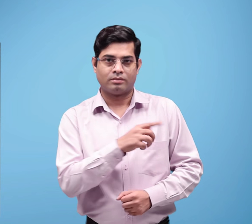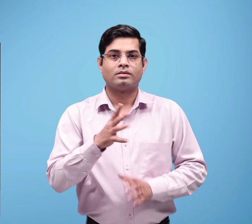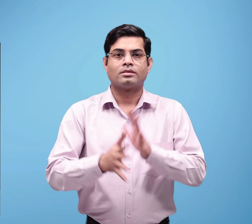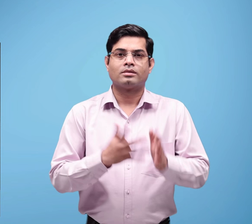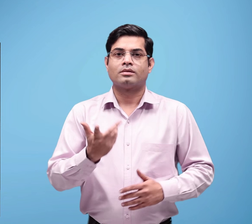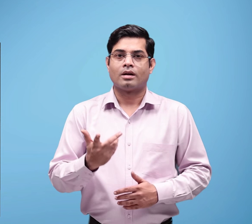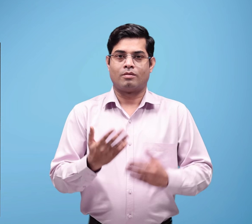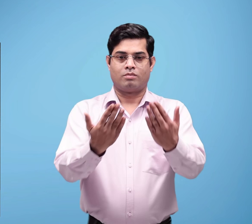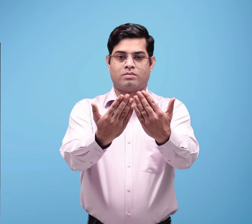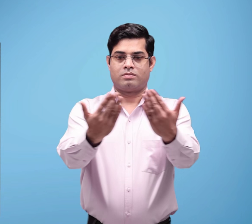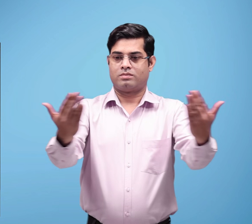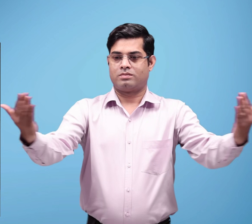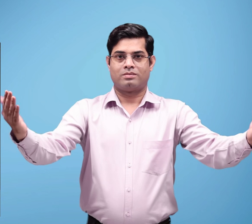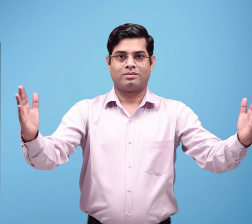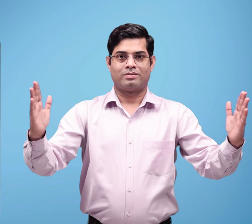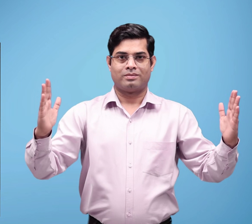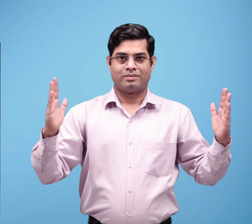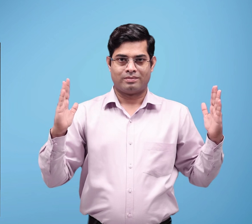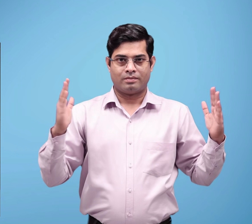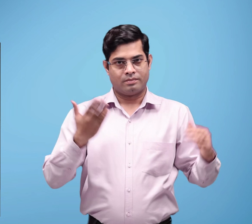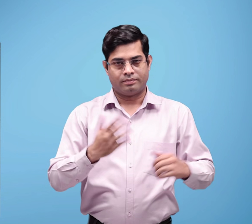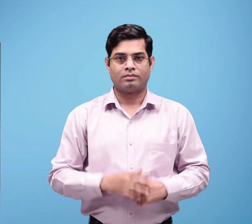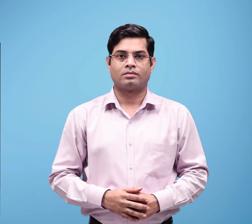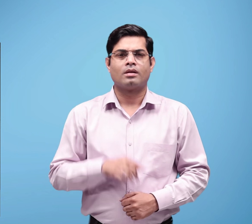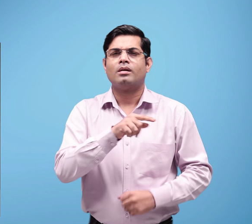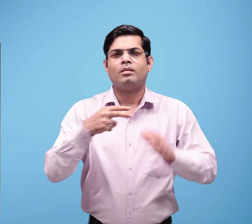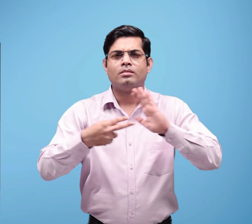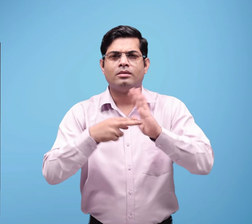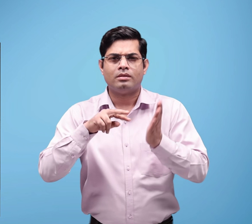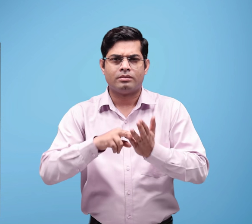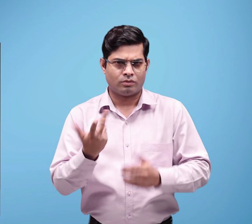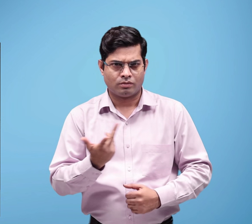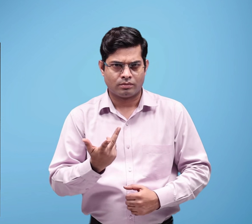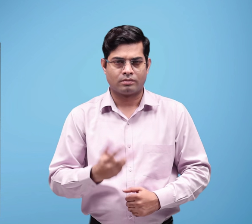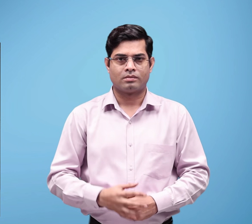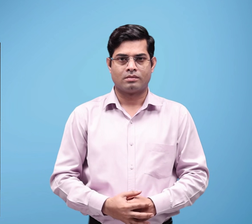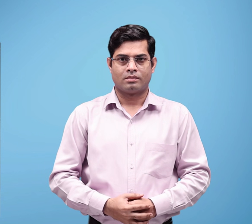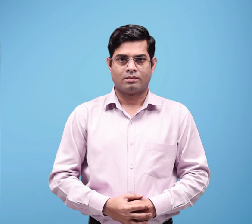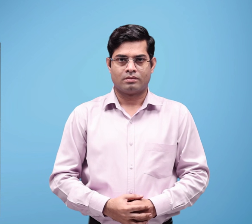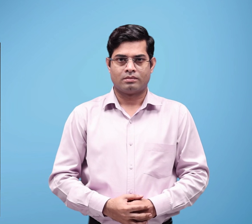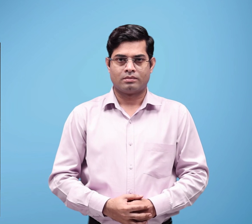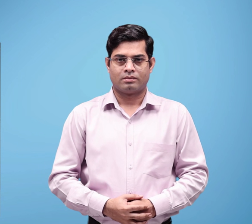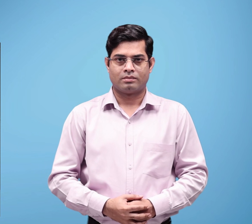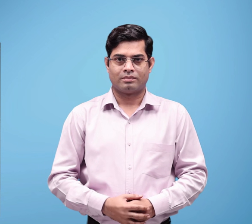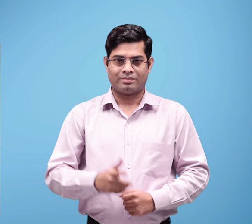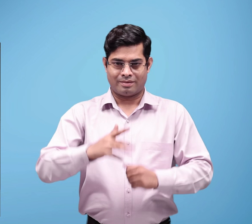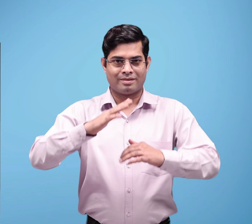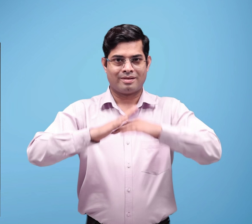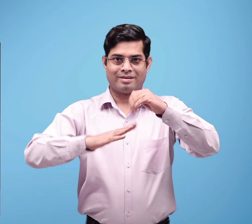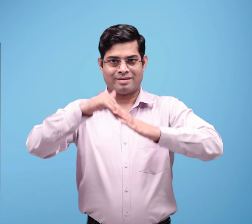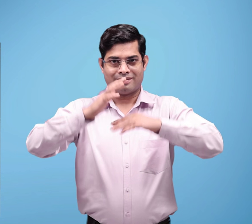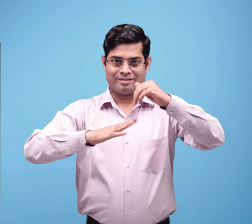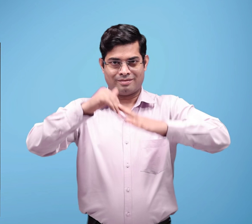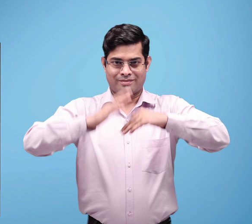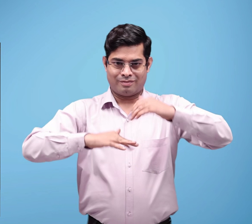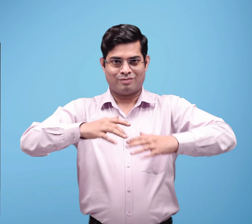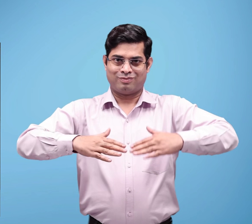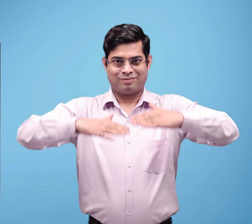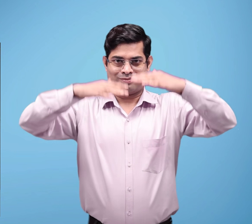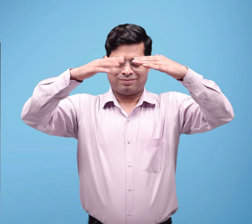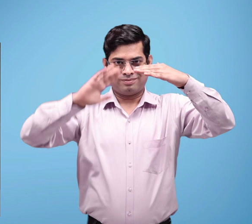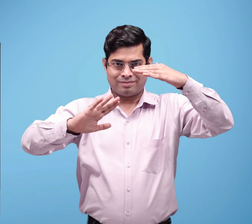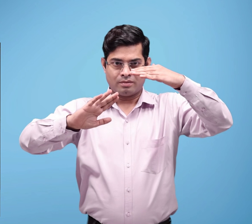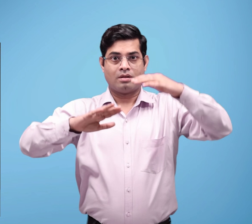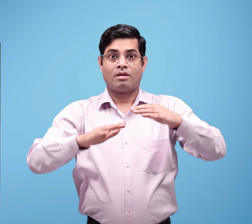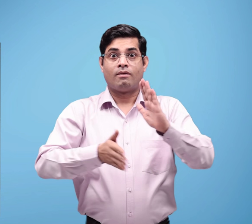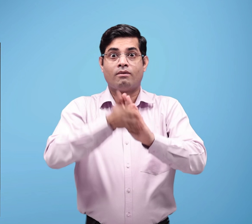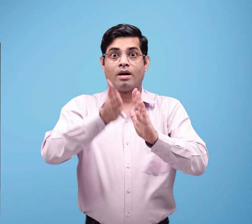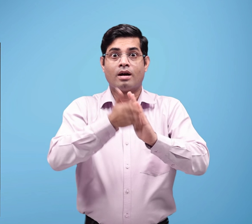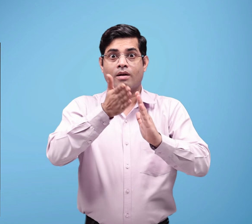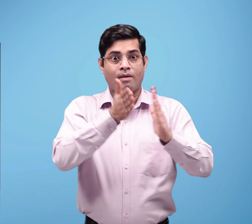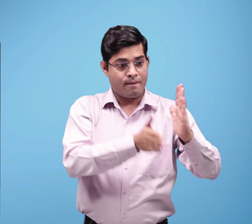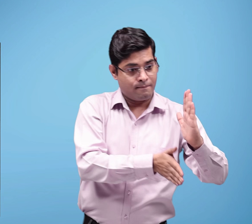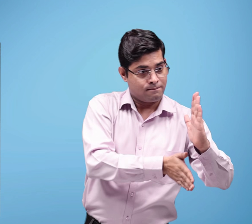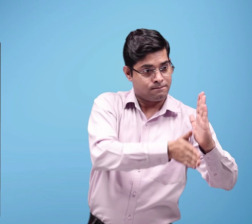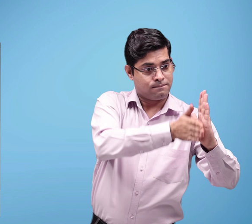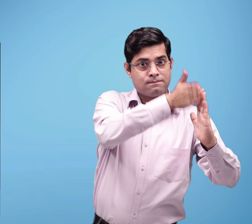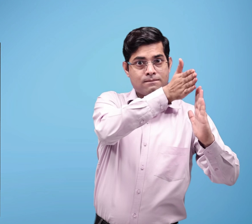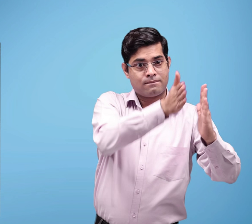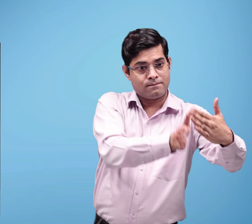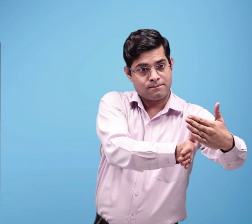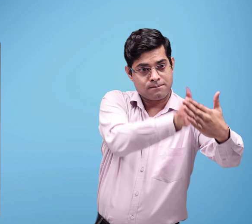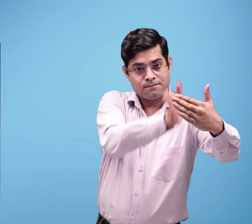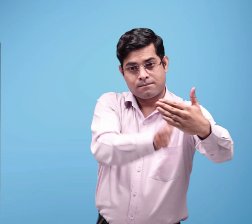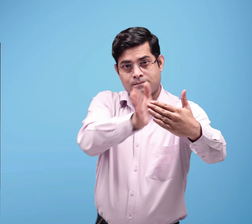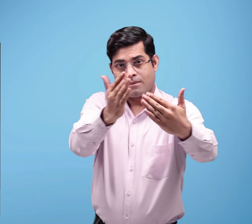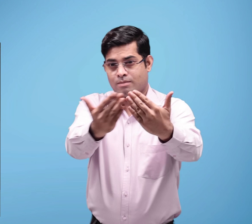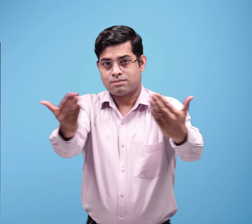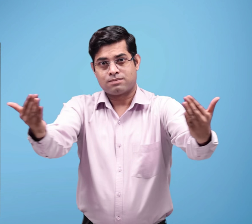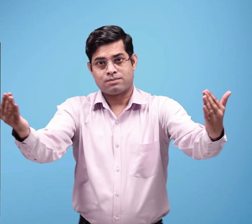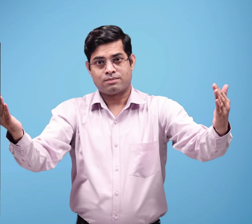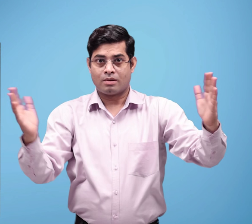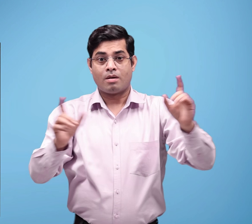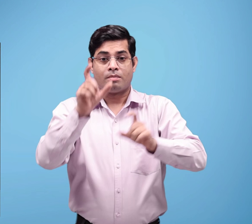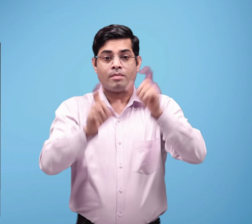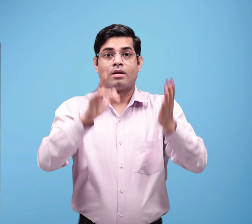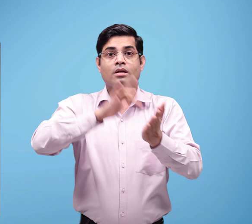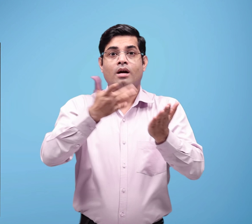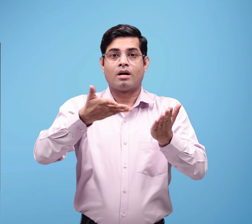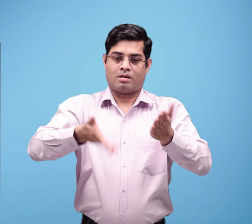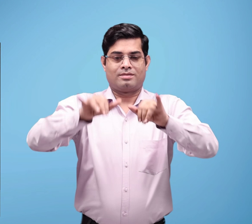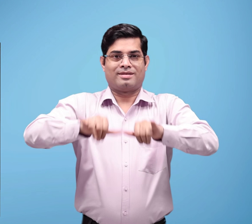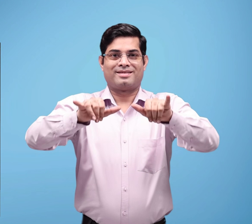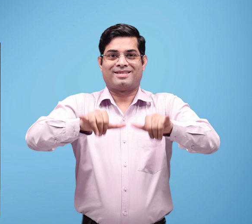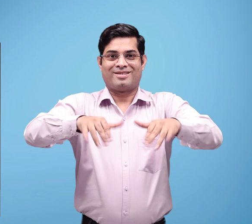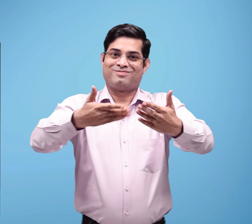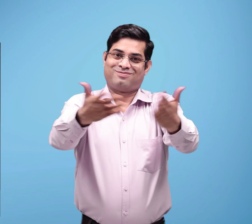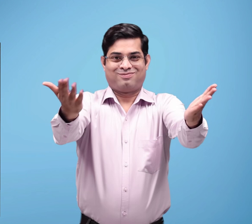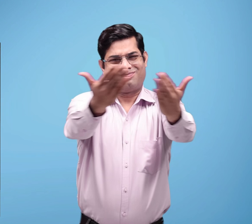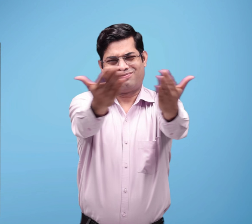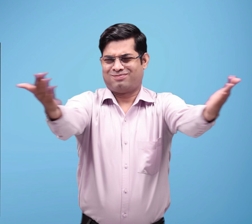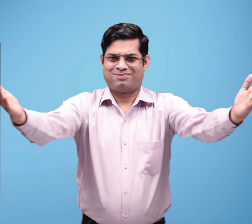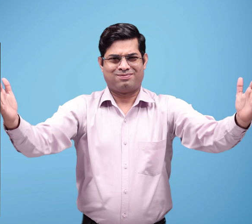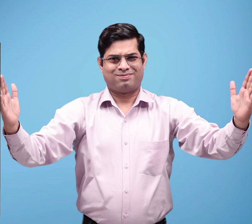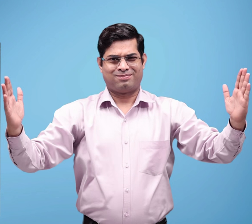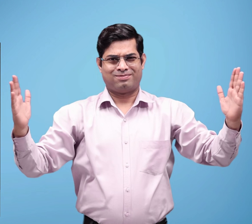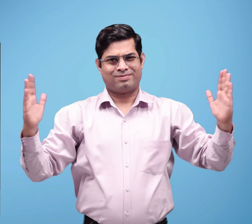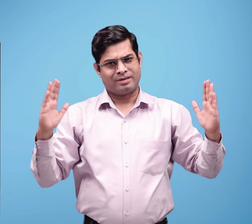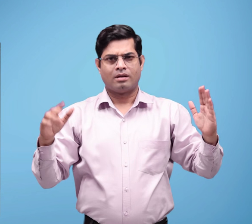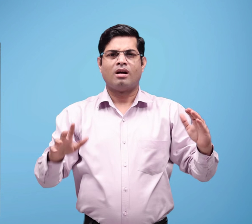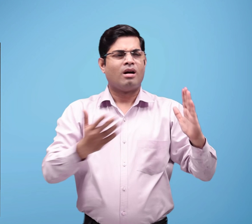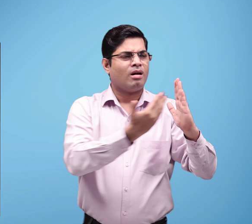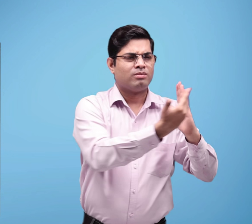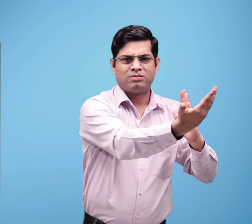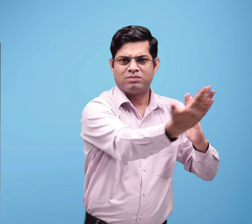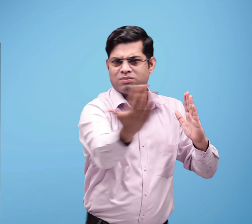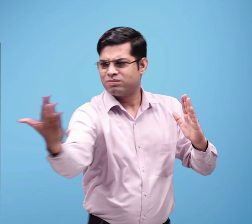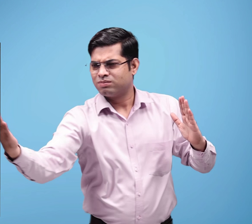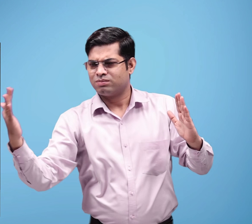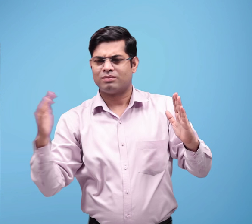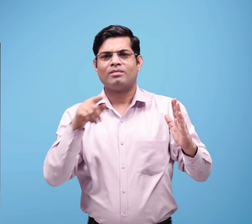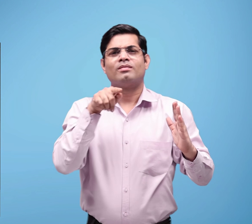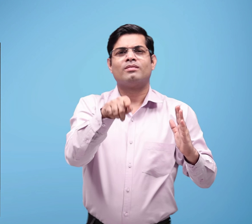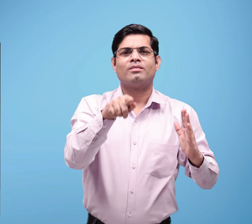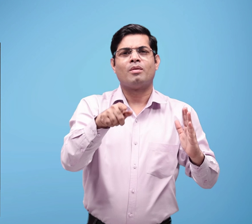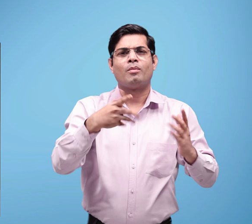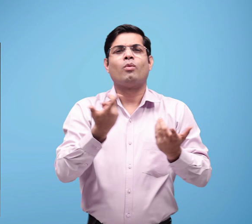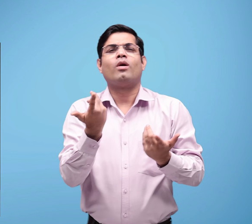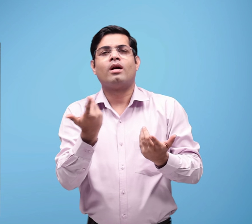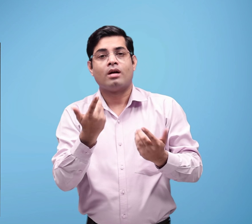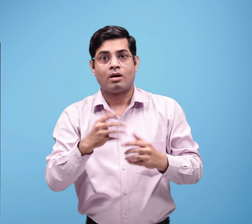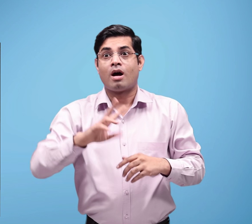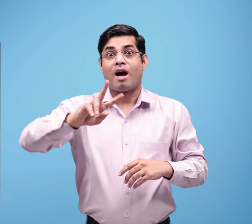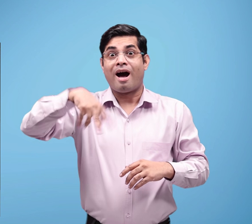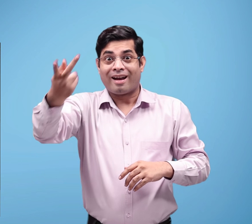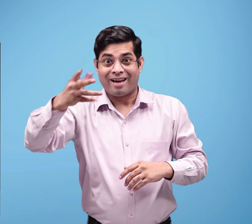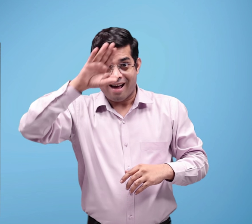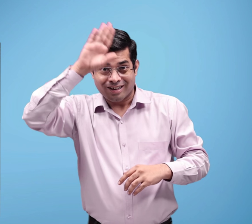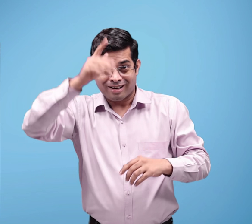This sign means fort. Fort refers to an area with buildings with huge walls around it, where people lived. Forts were built by to protect them from attack from other kings.